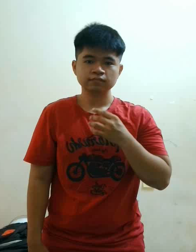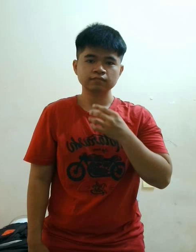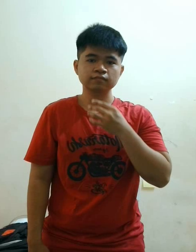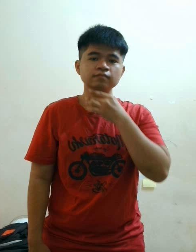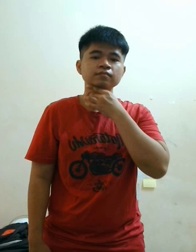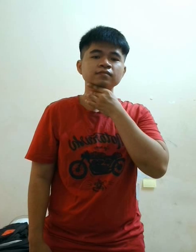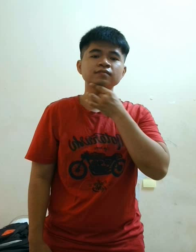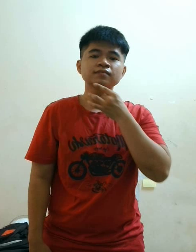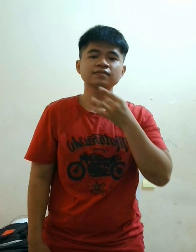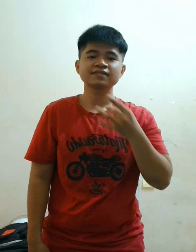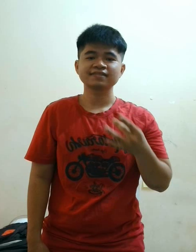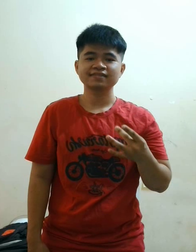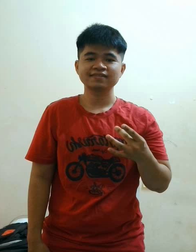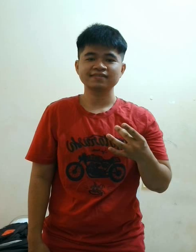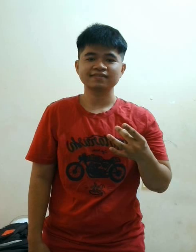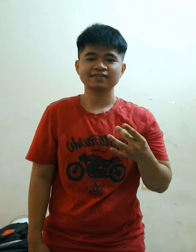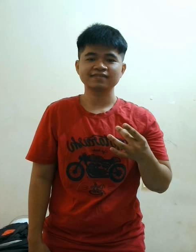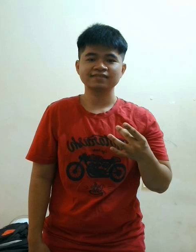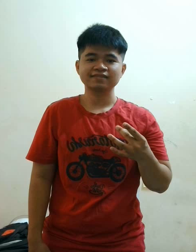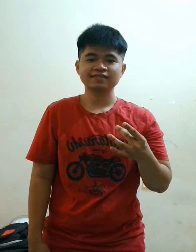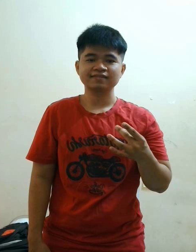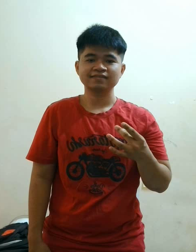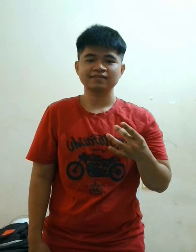thich